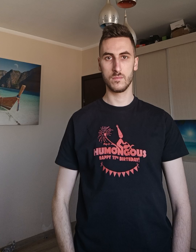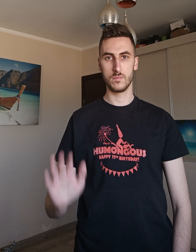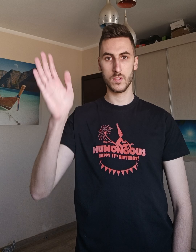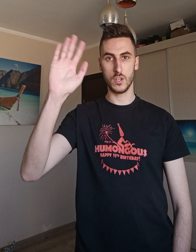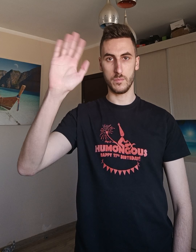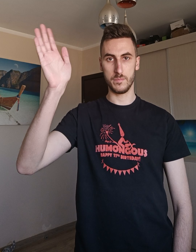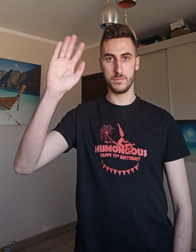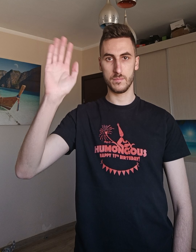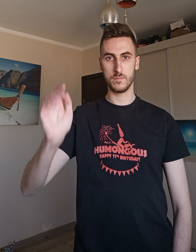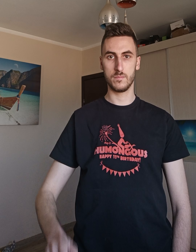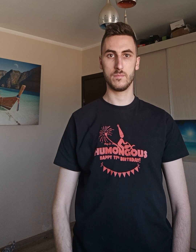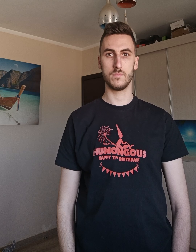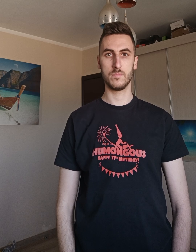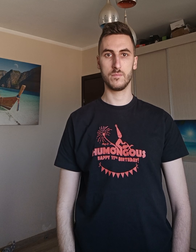שלום